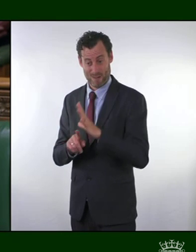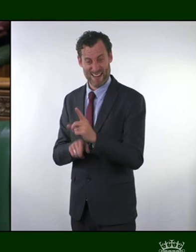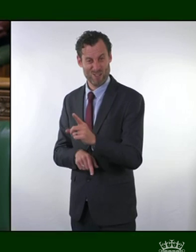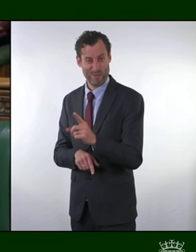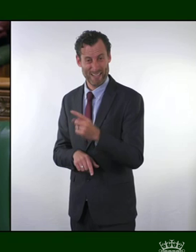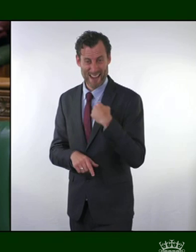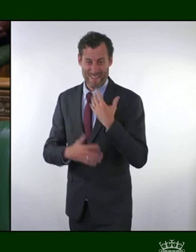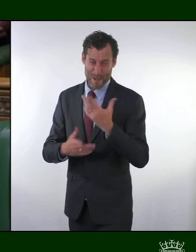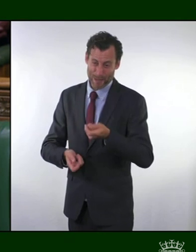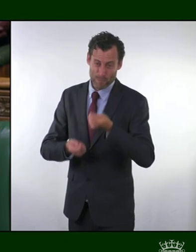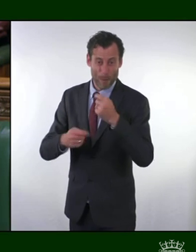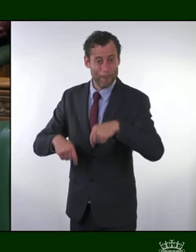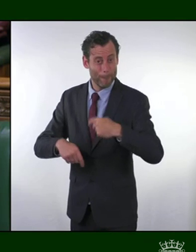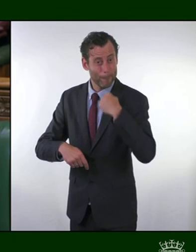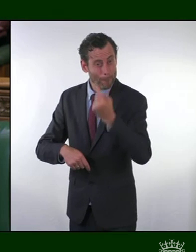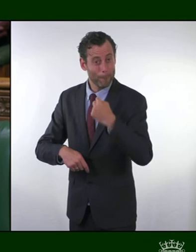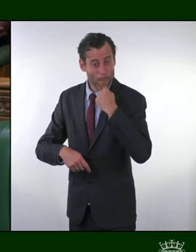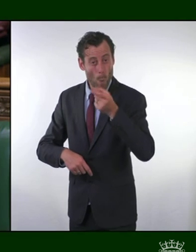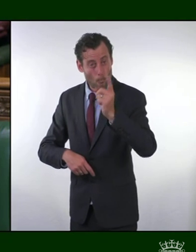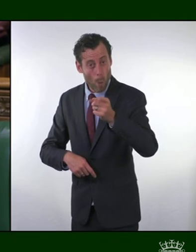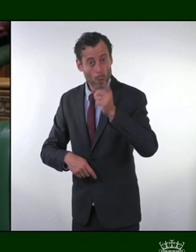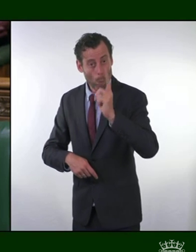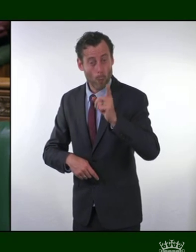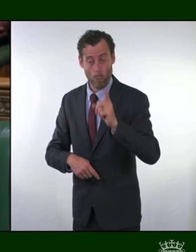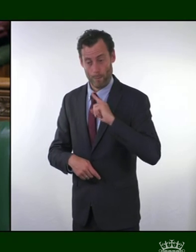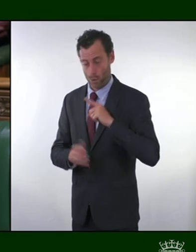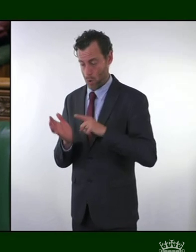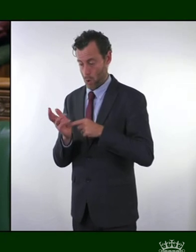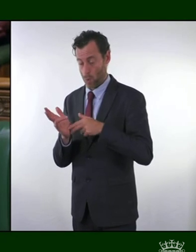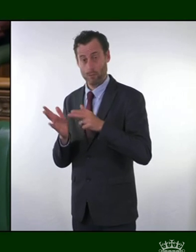I have raised this issue repeatedly in Parliament on behalf of the thousands of Lutonians.